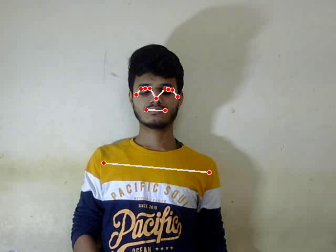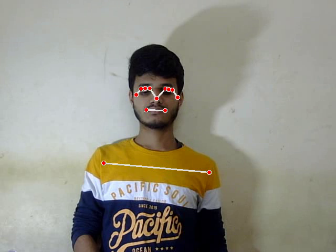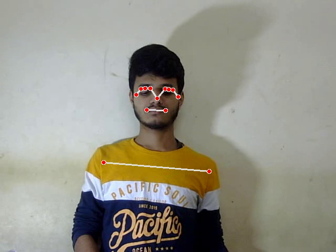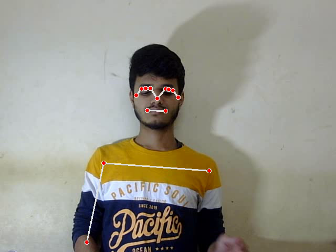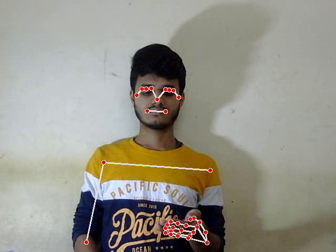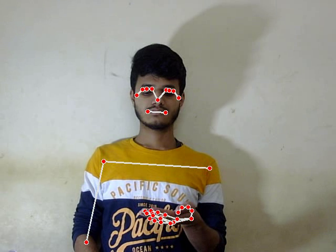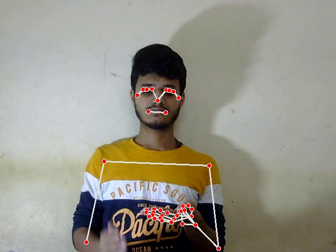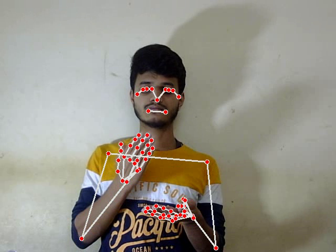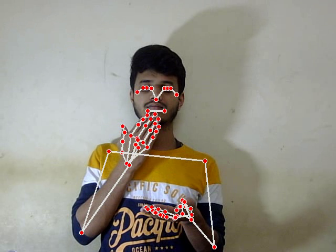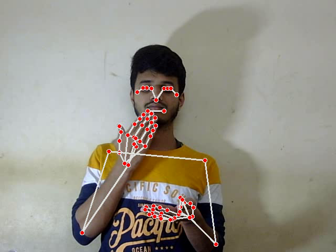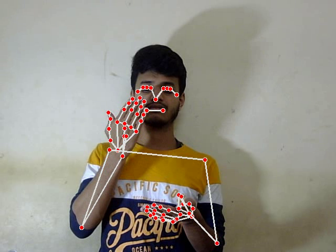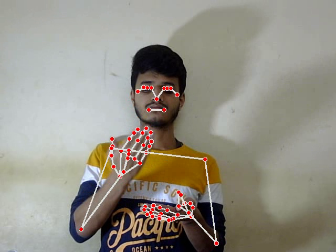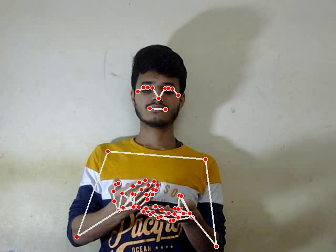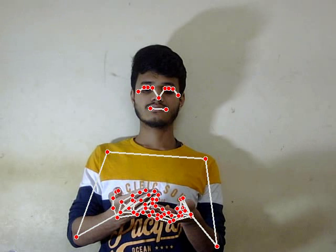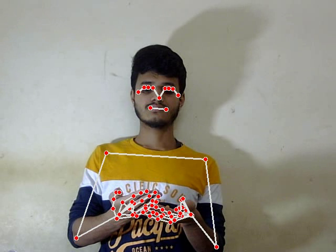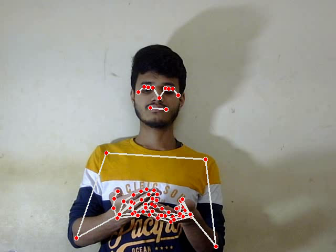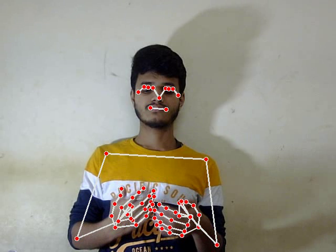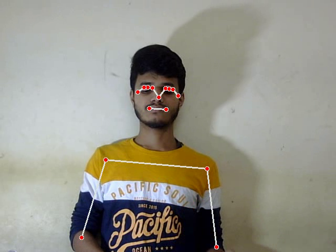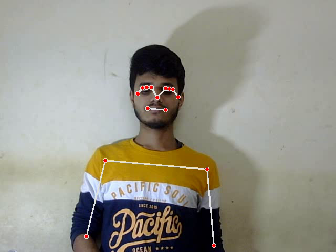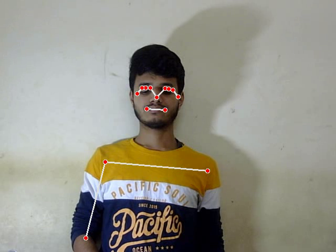good